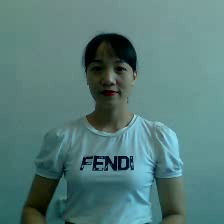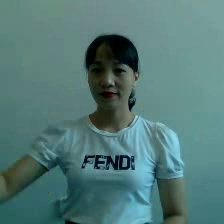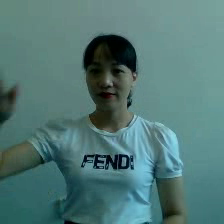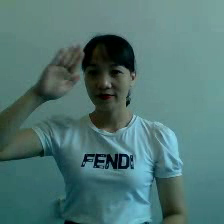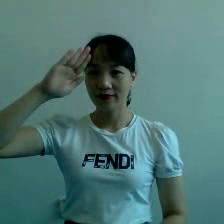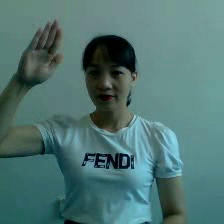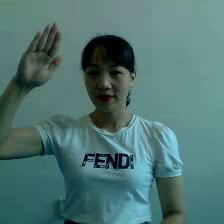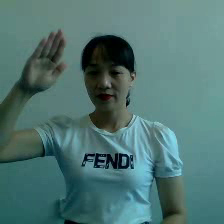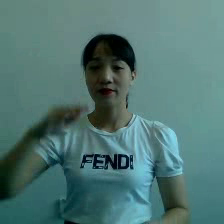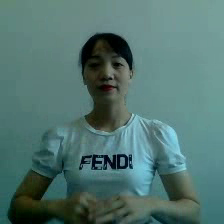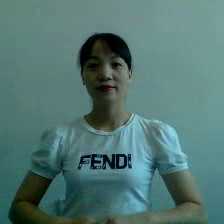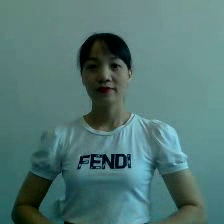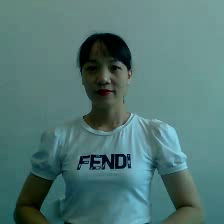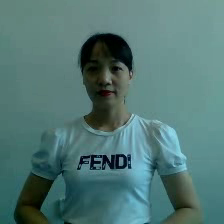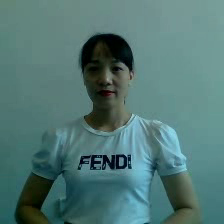Chậm lại